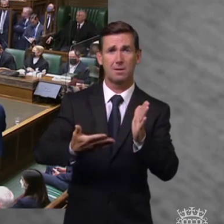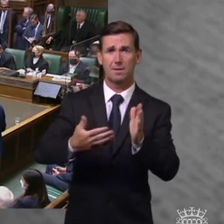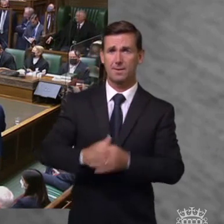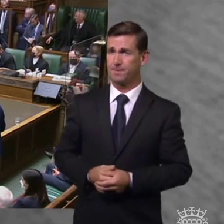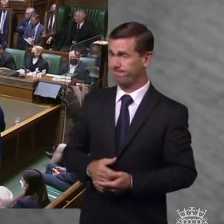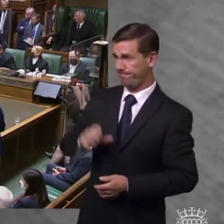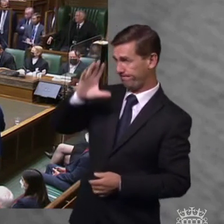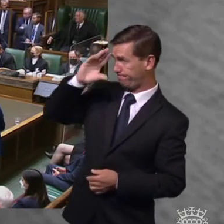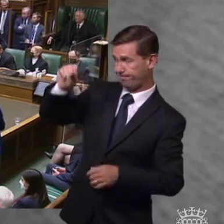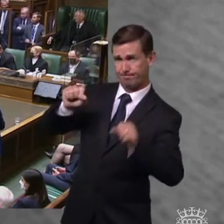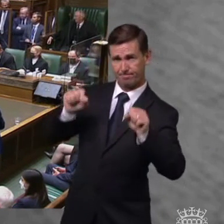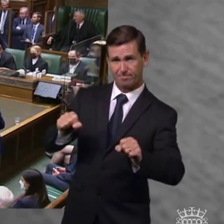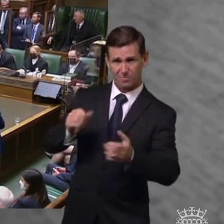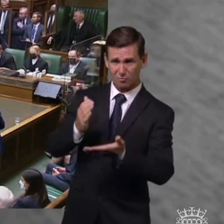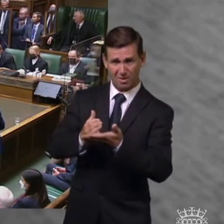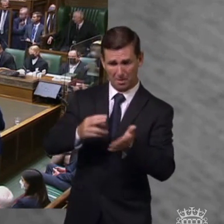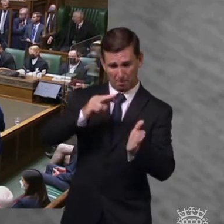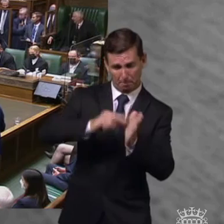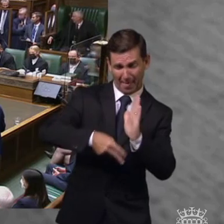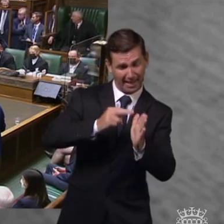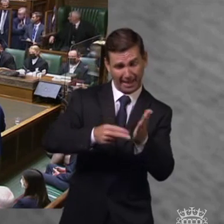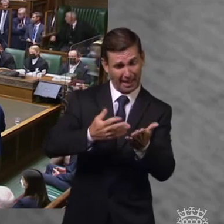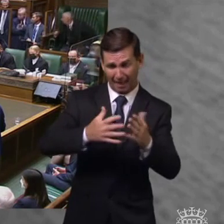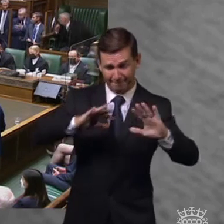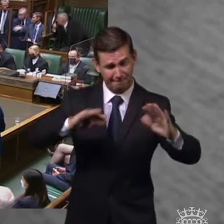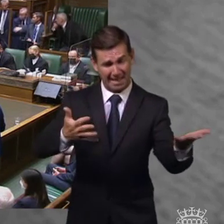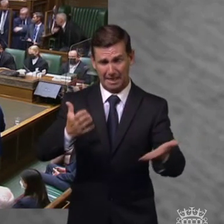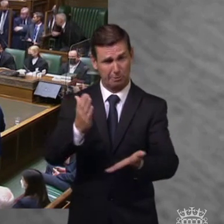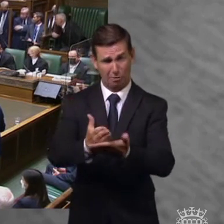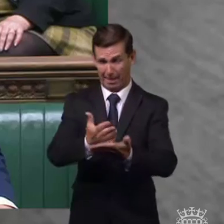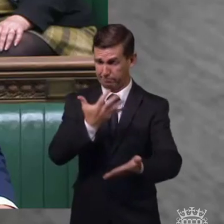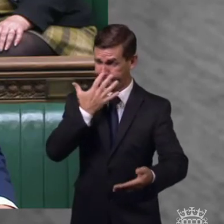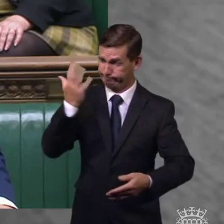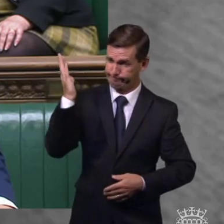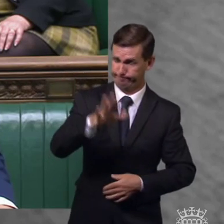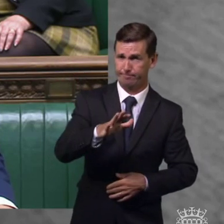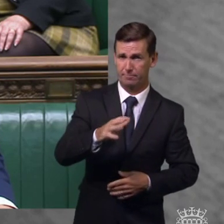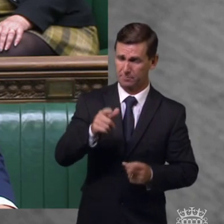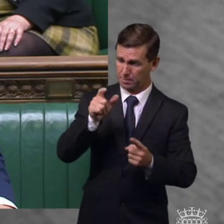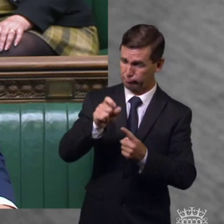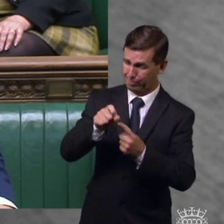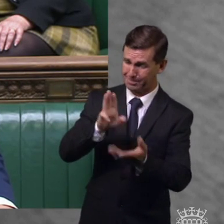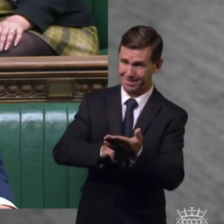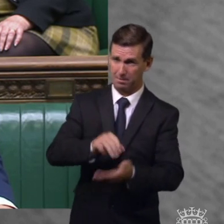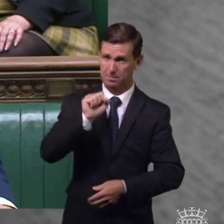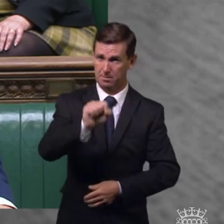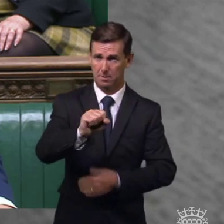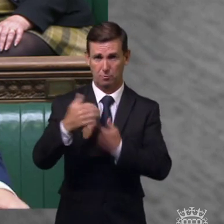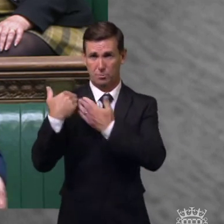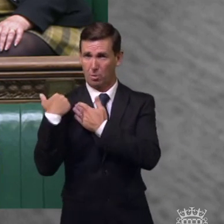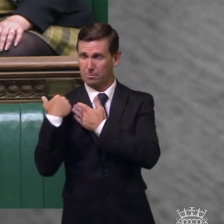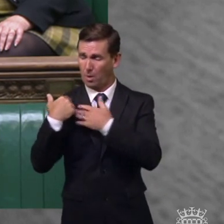The lack of planning is unforgivable, and the Prime Minister bears a heavy responsibility.